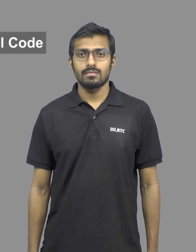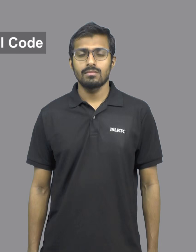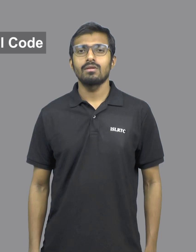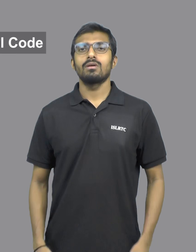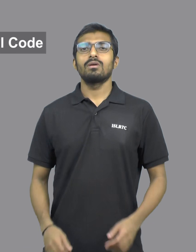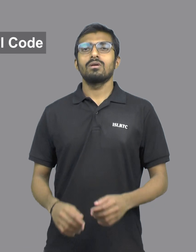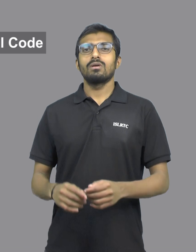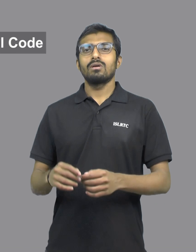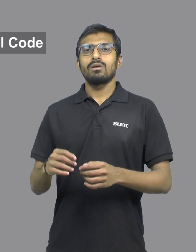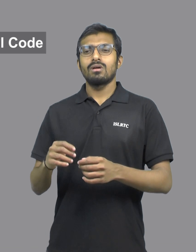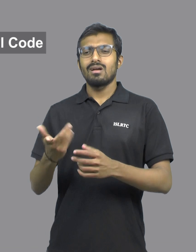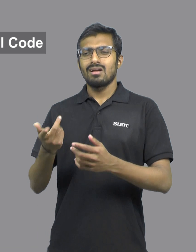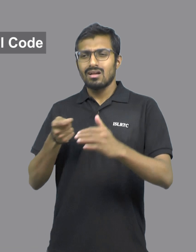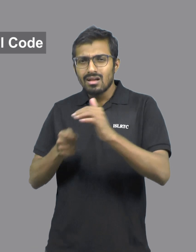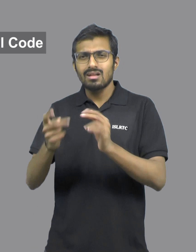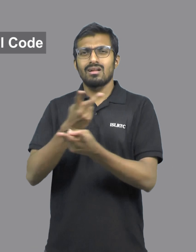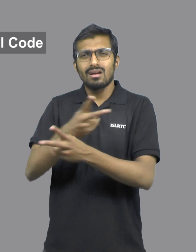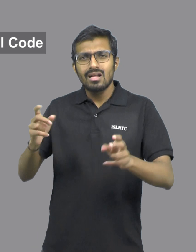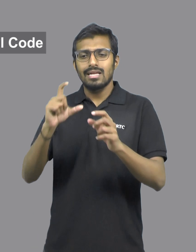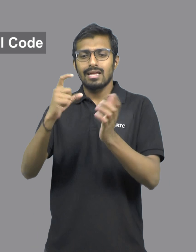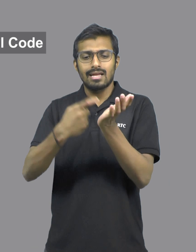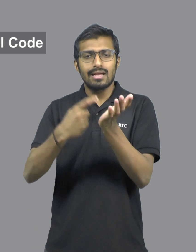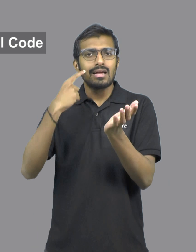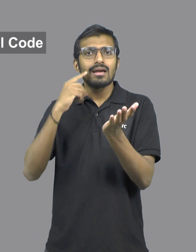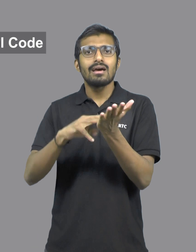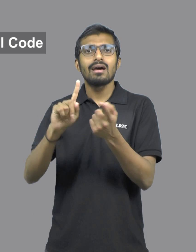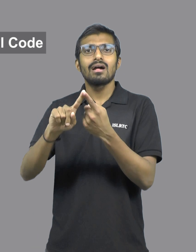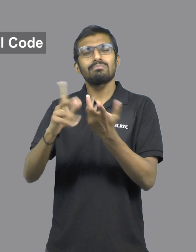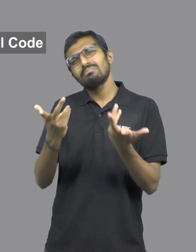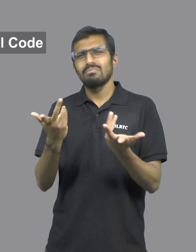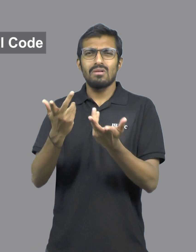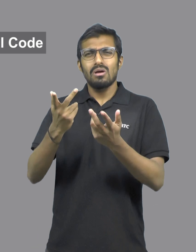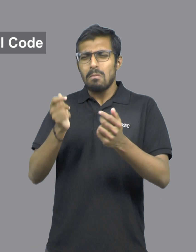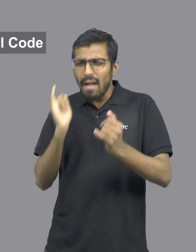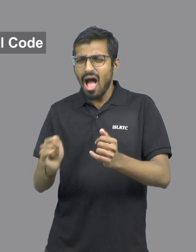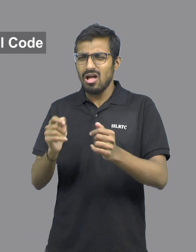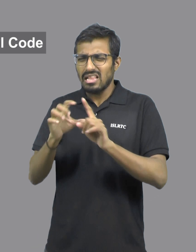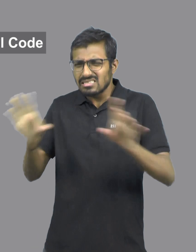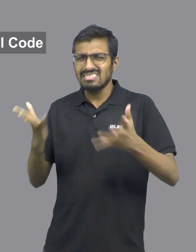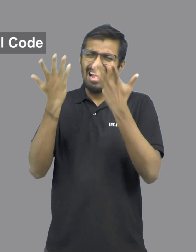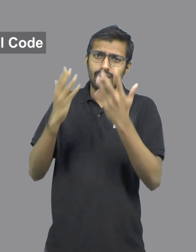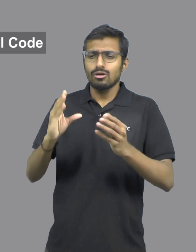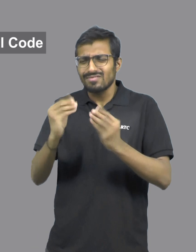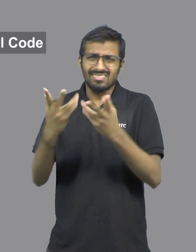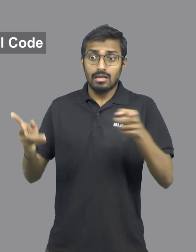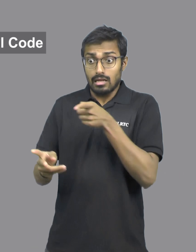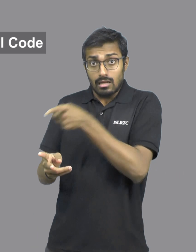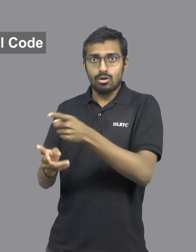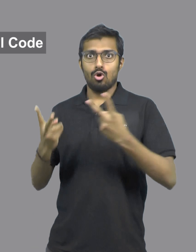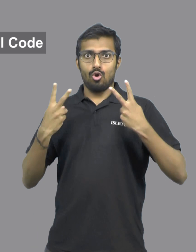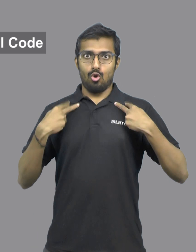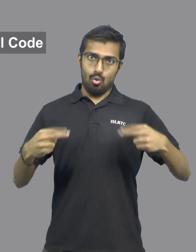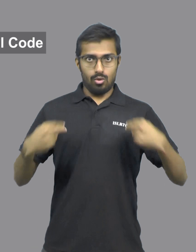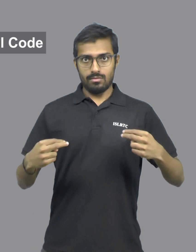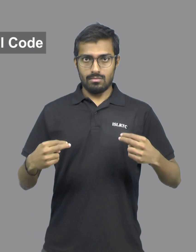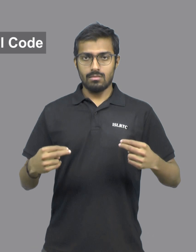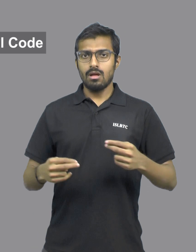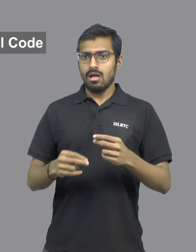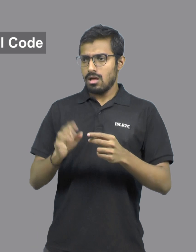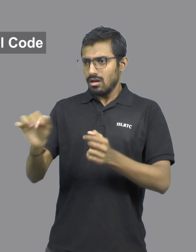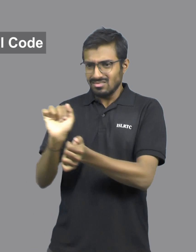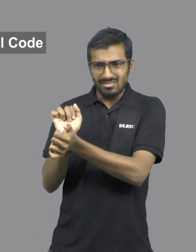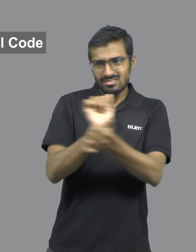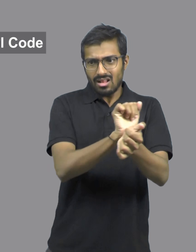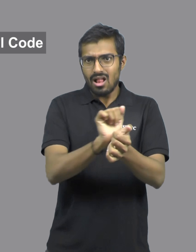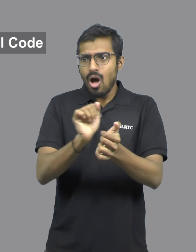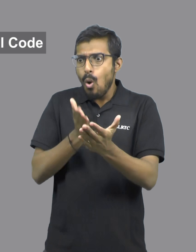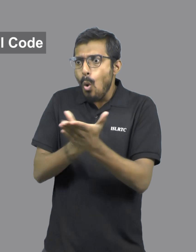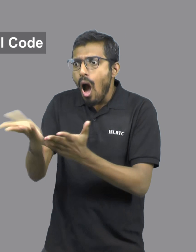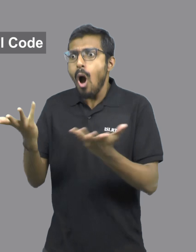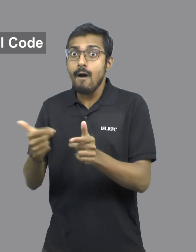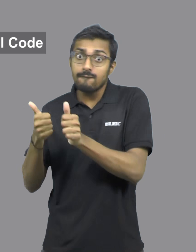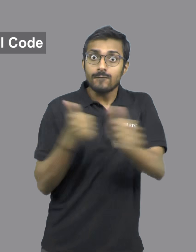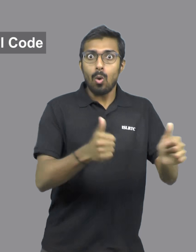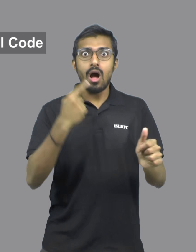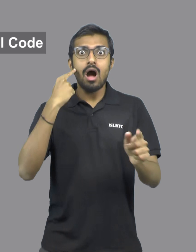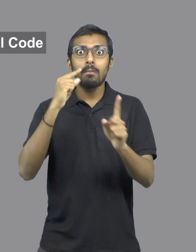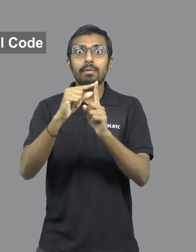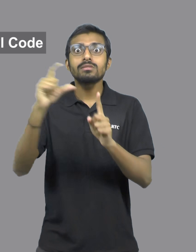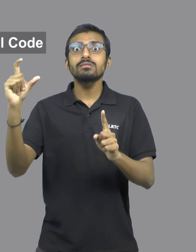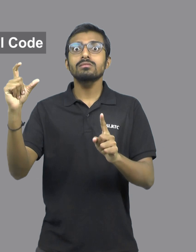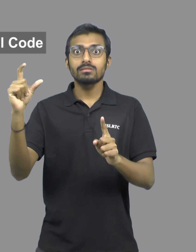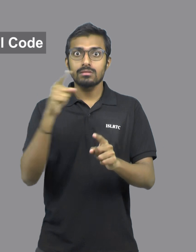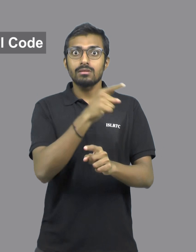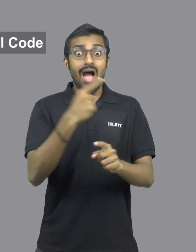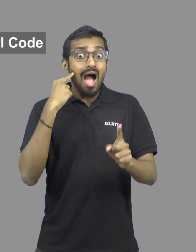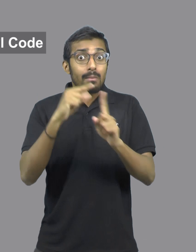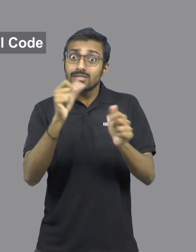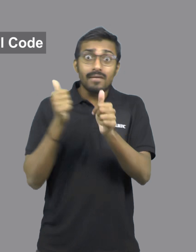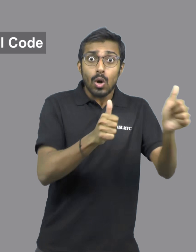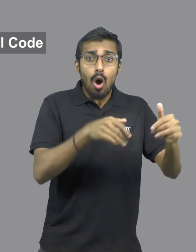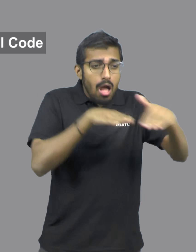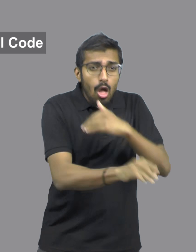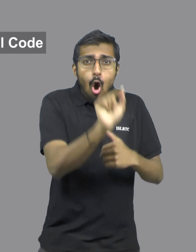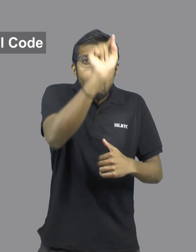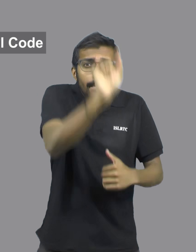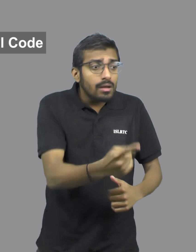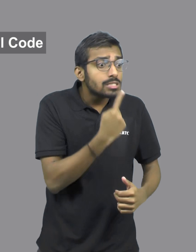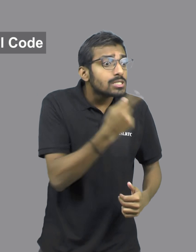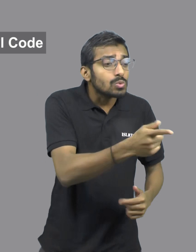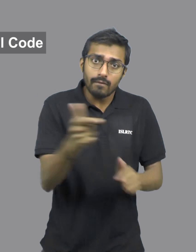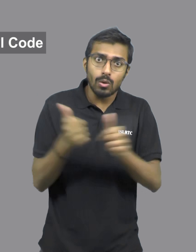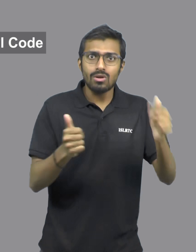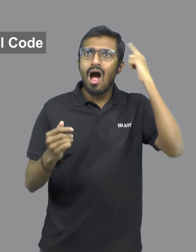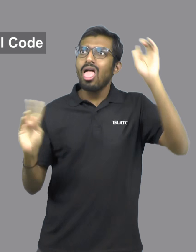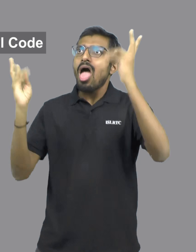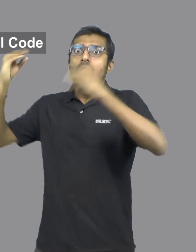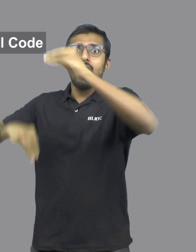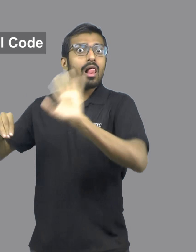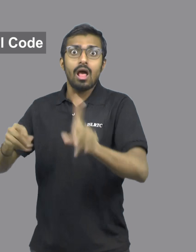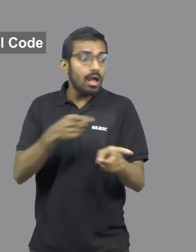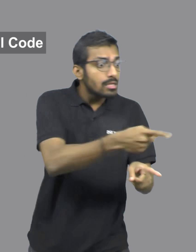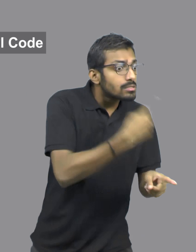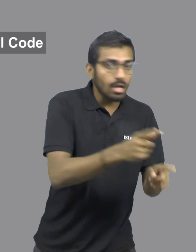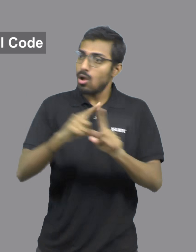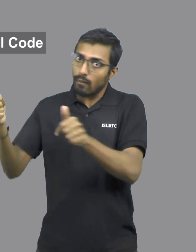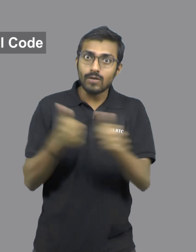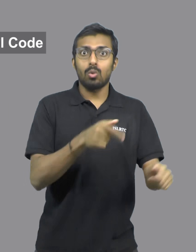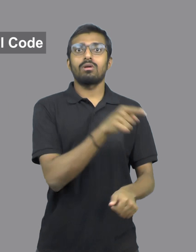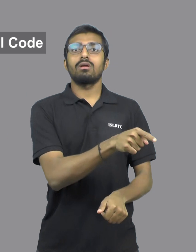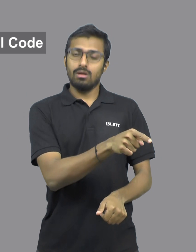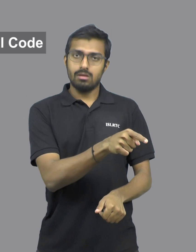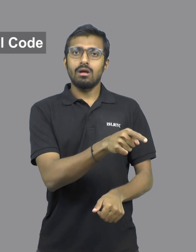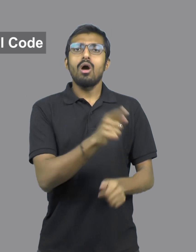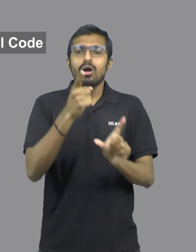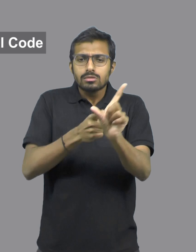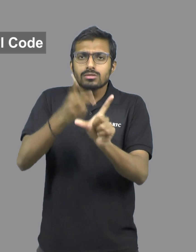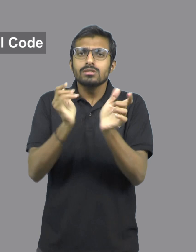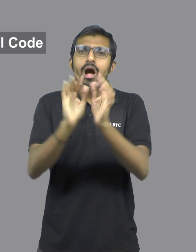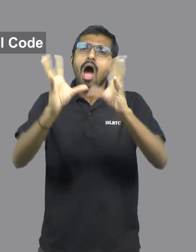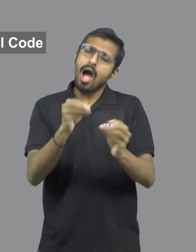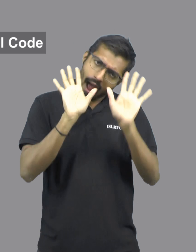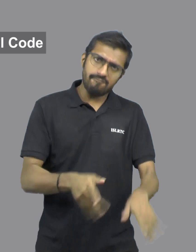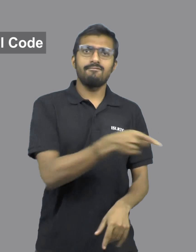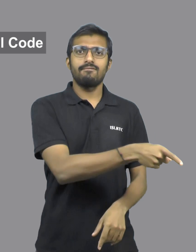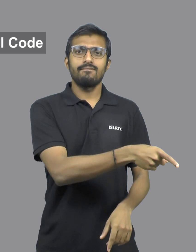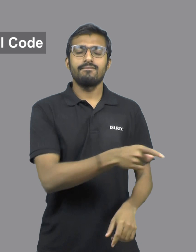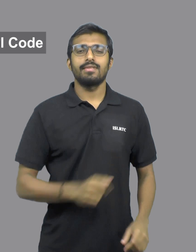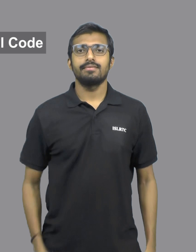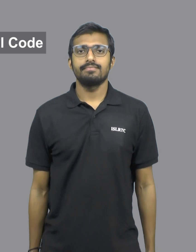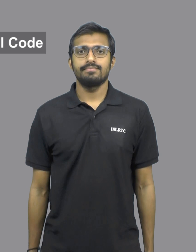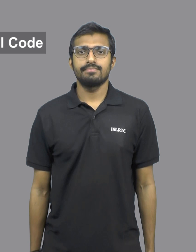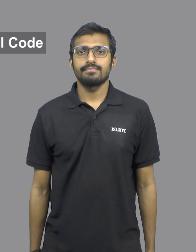IPC (Indian Penal Code)